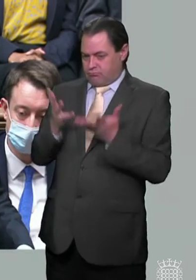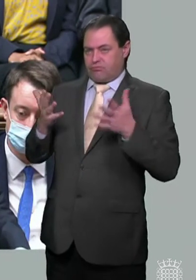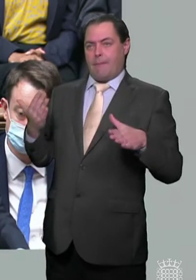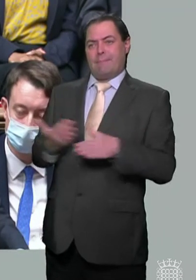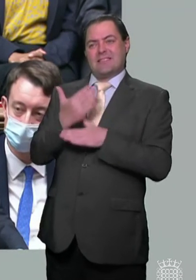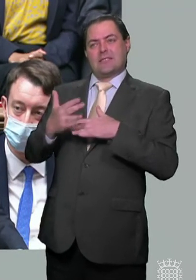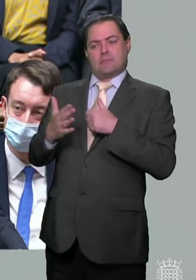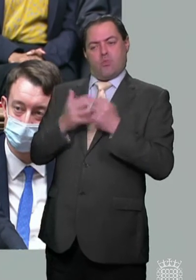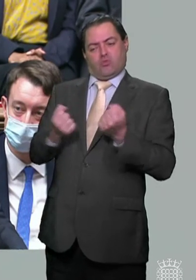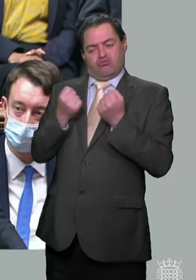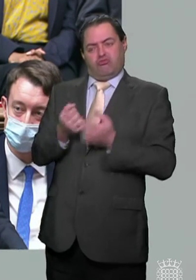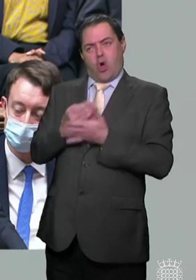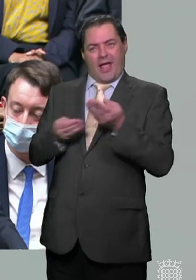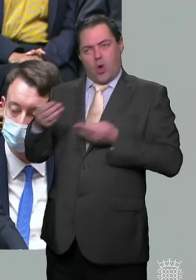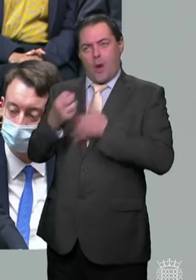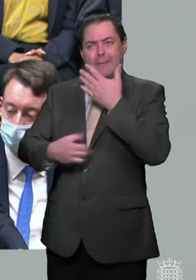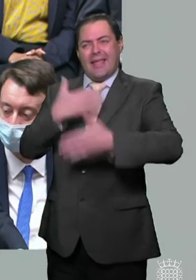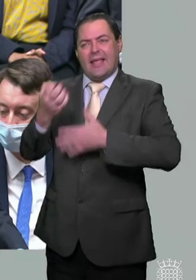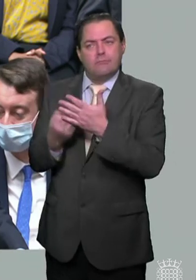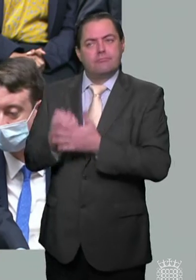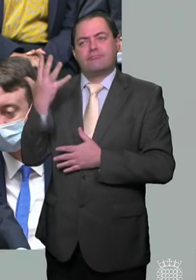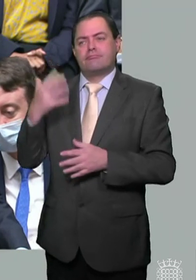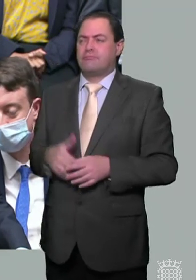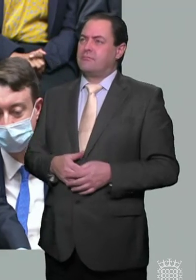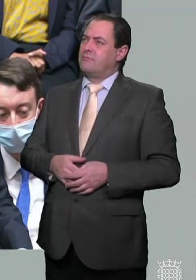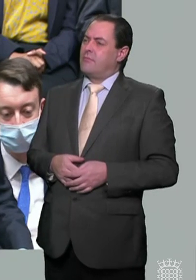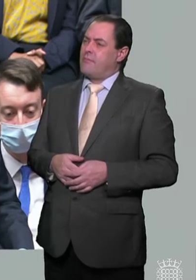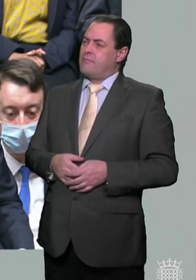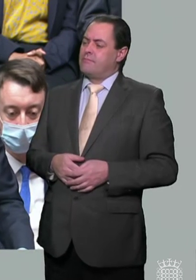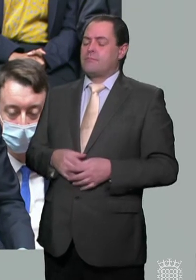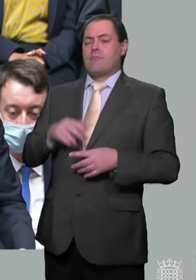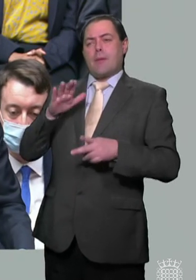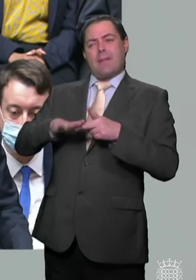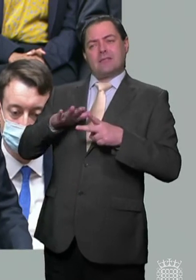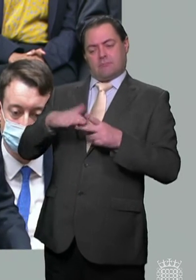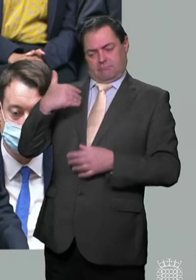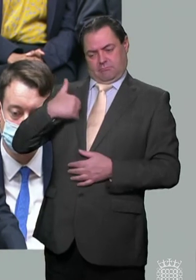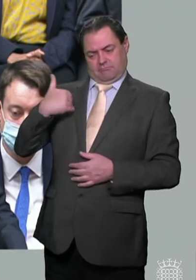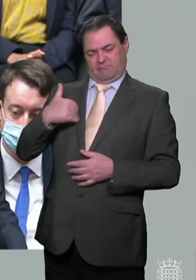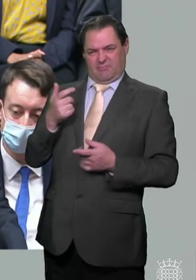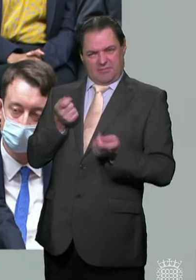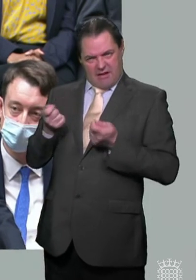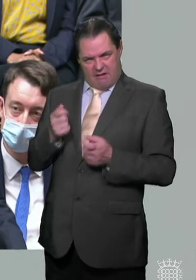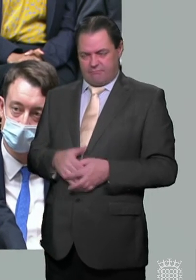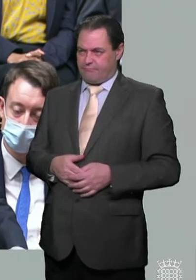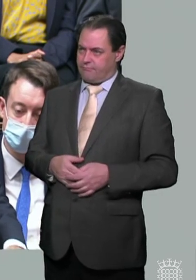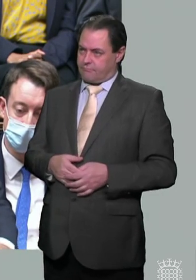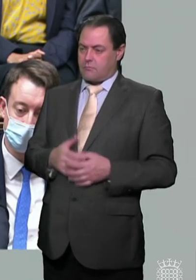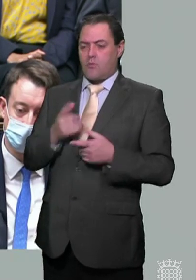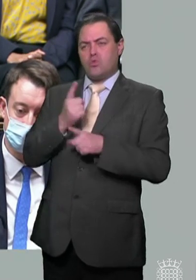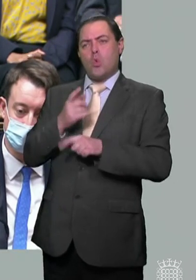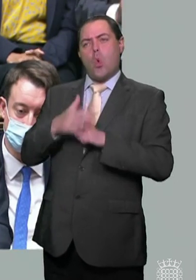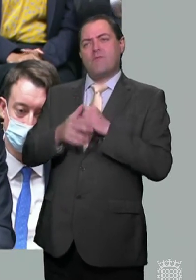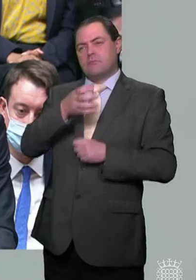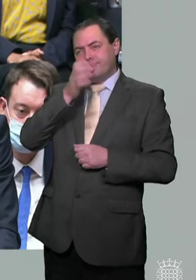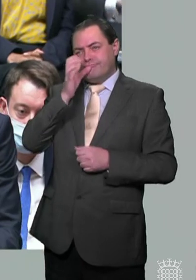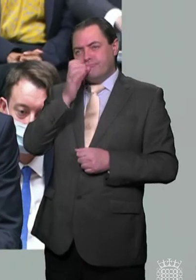Let me turn now to alcohol duties.